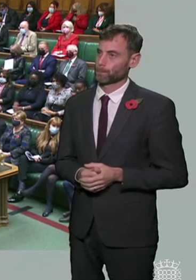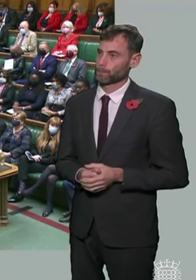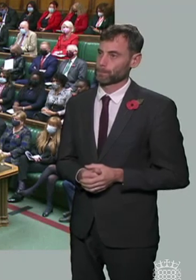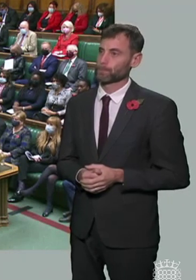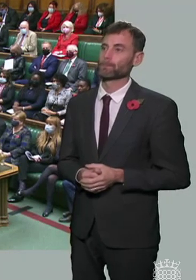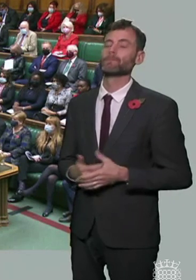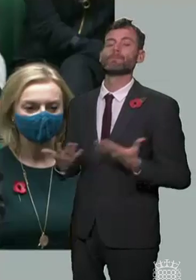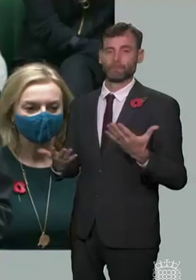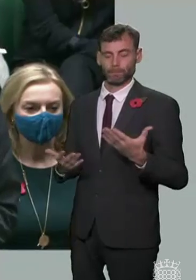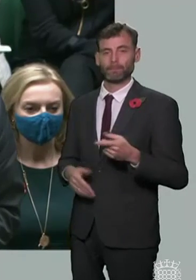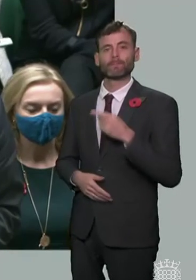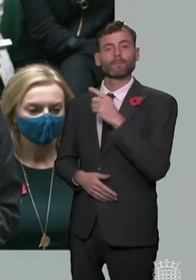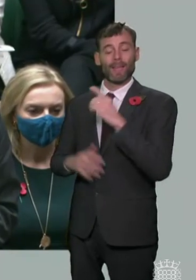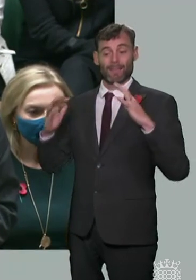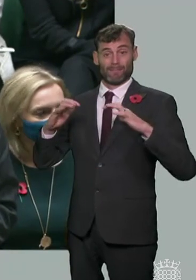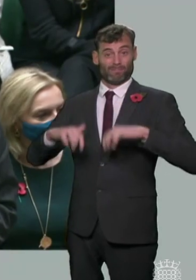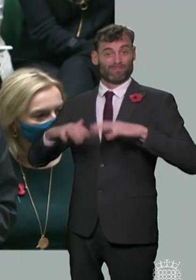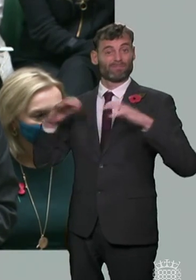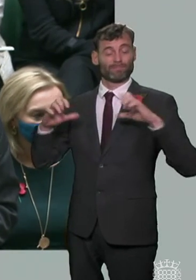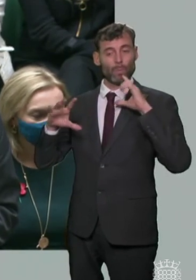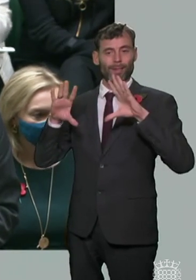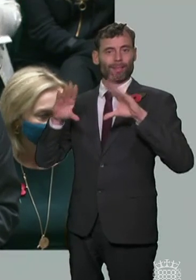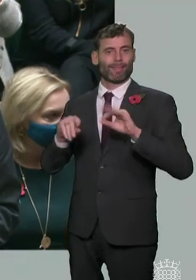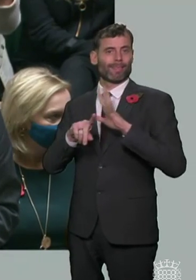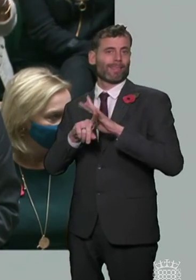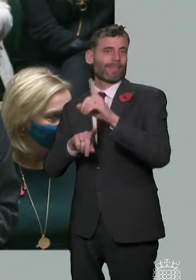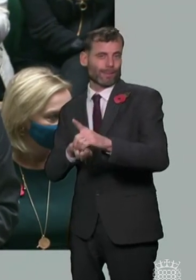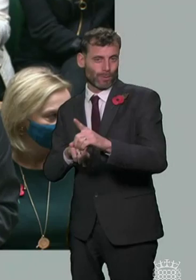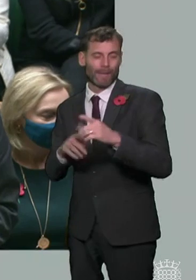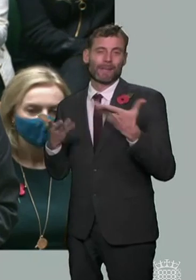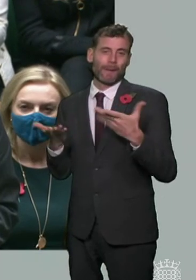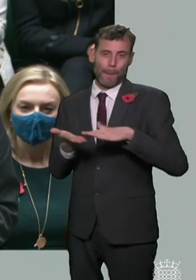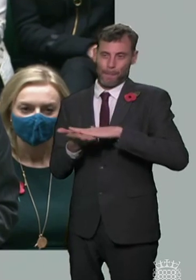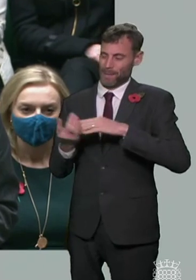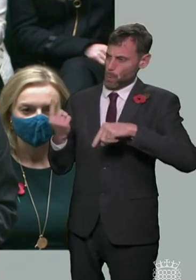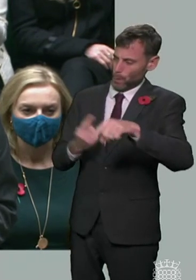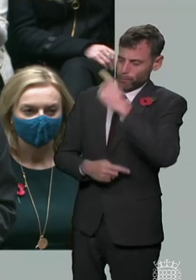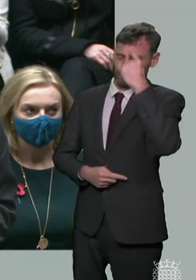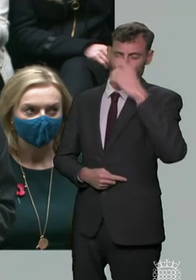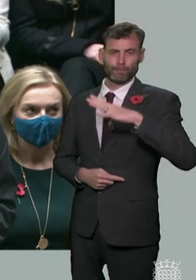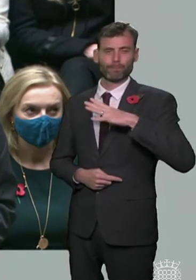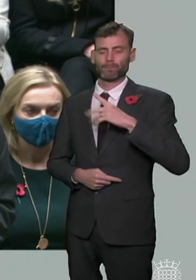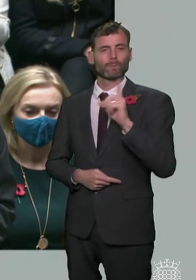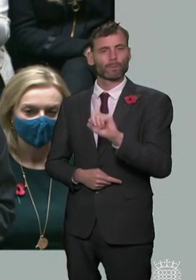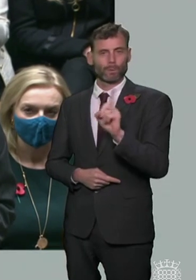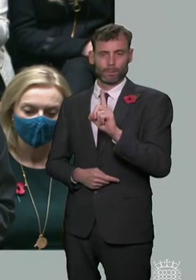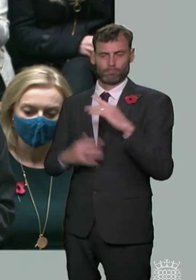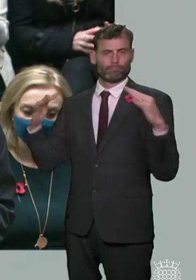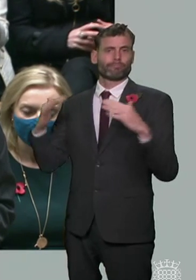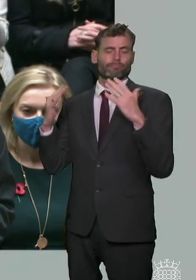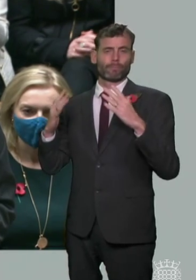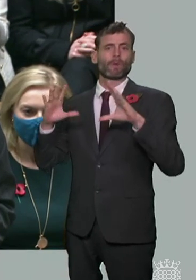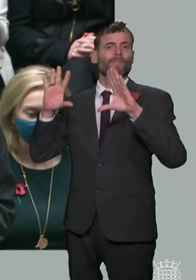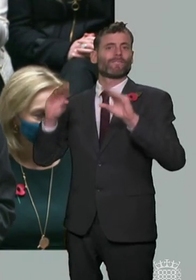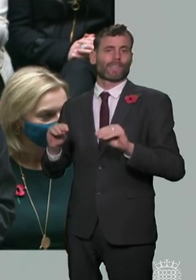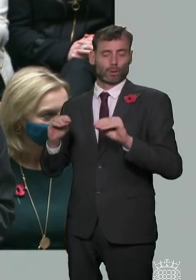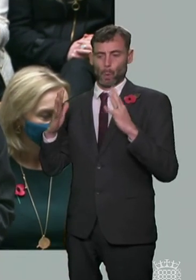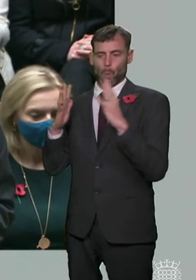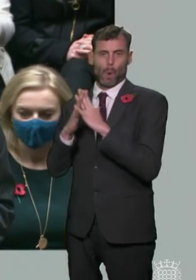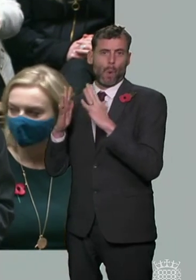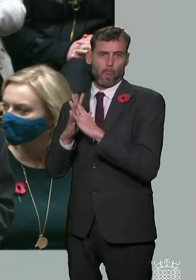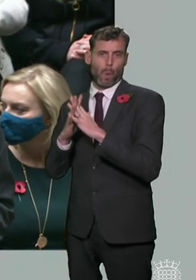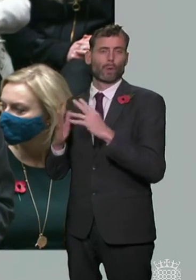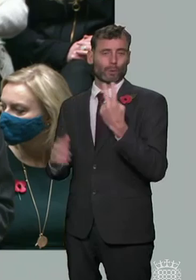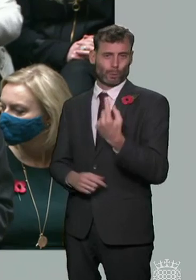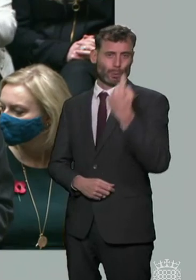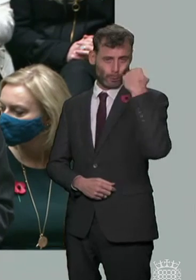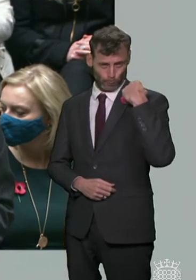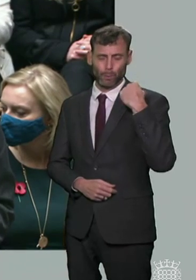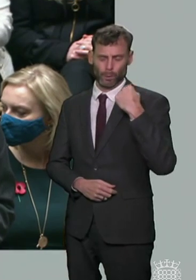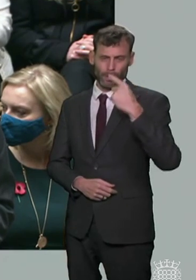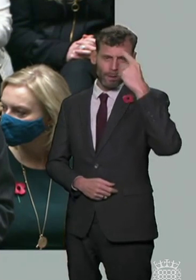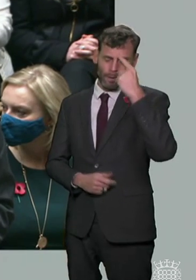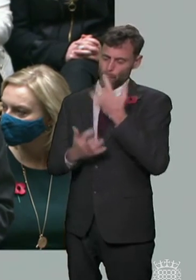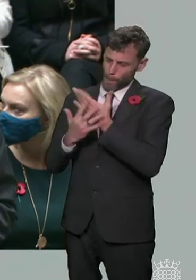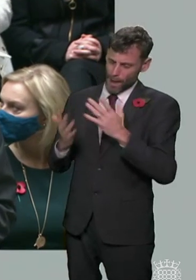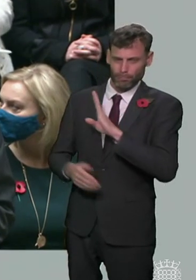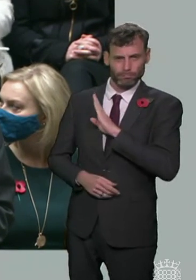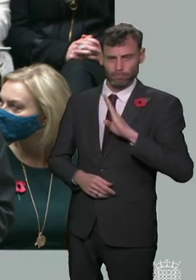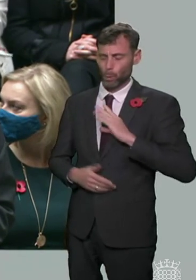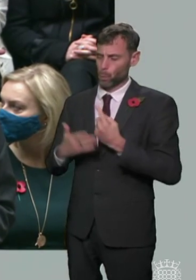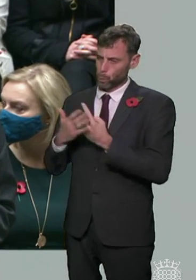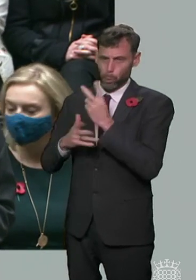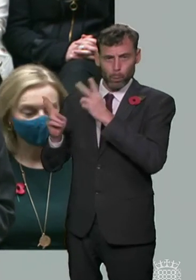As the House will be in recess next week, I am sure that colleagues will join me in looking ahead to Armistice Day and remembering those men and women who have served and lost their lives in the service of this country.